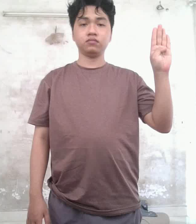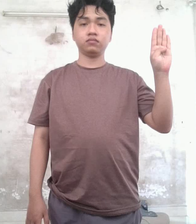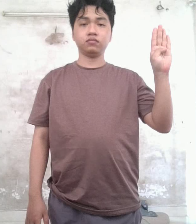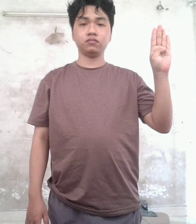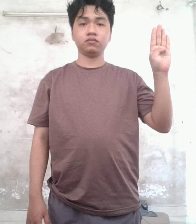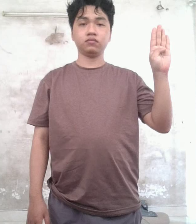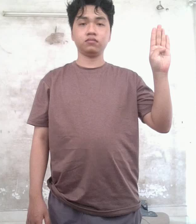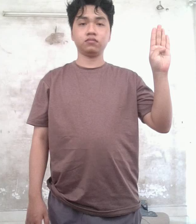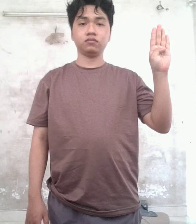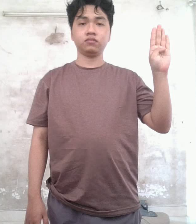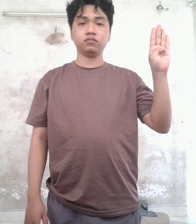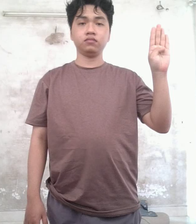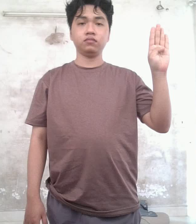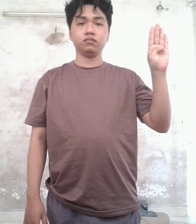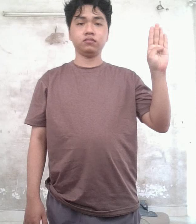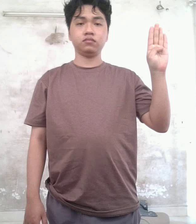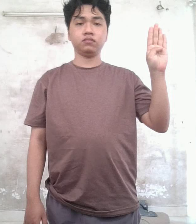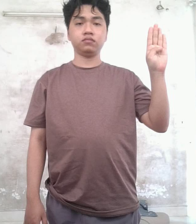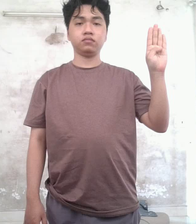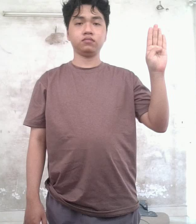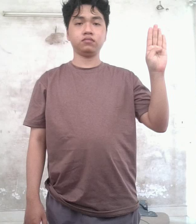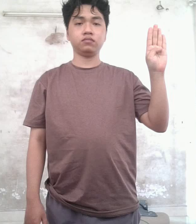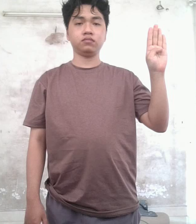b